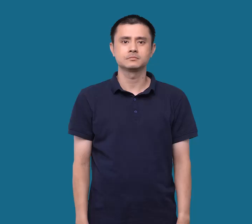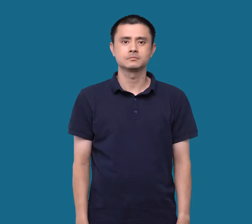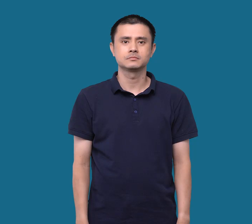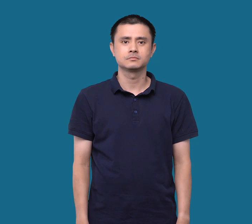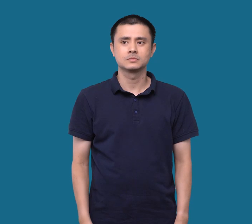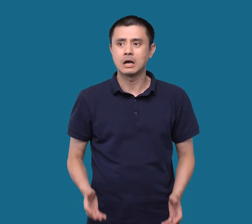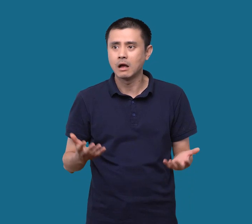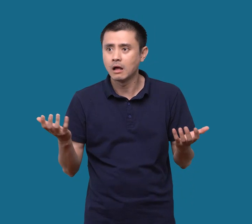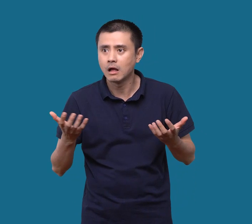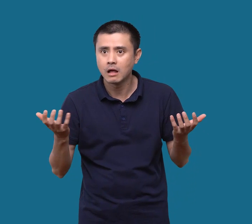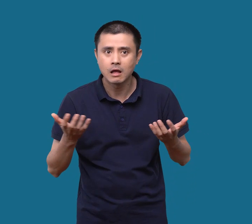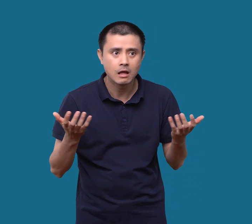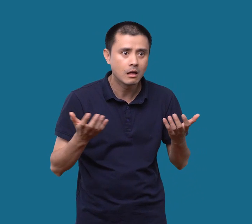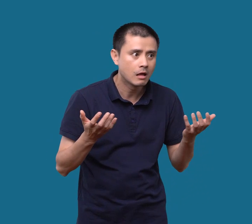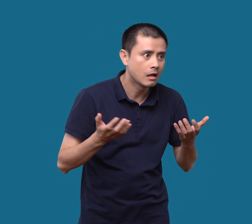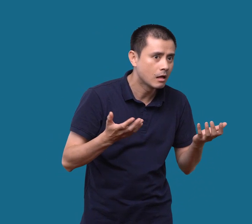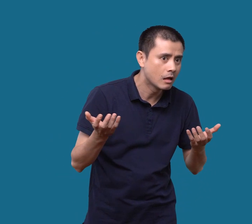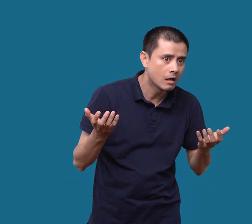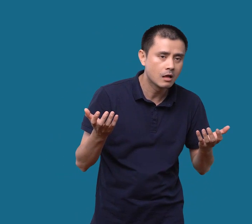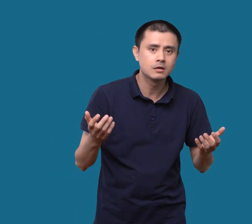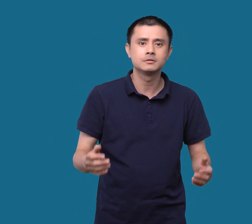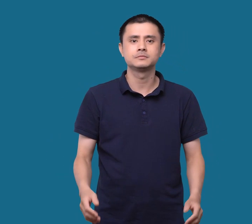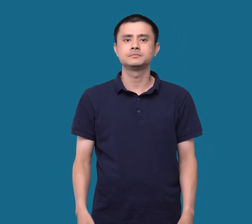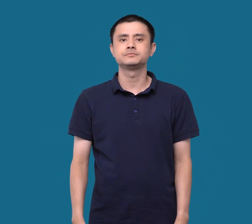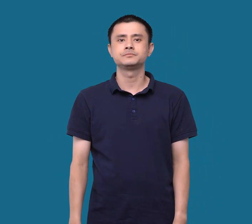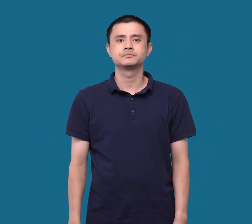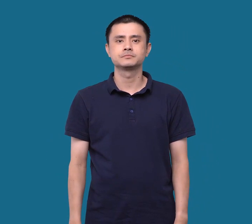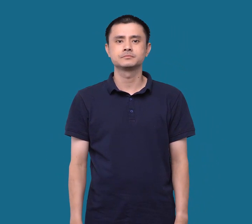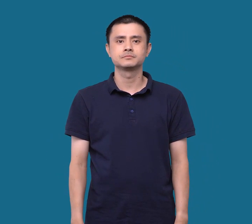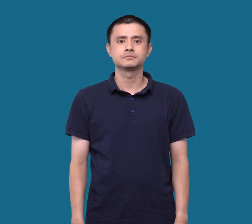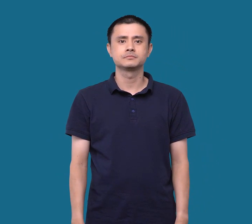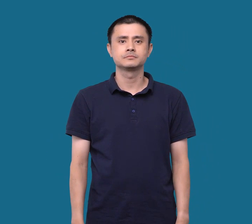lúng túng